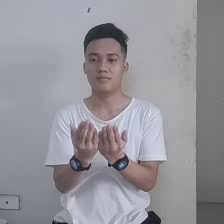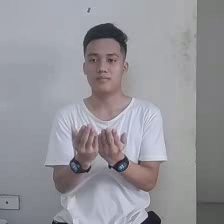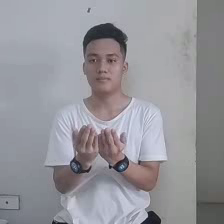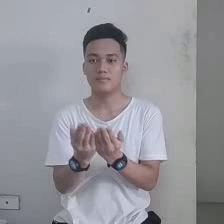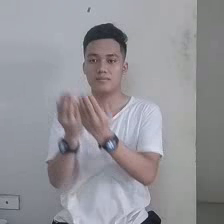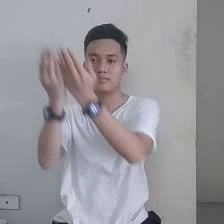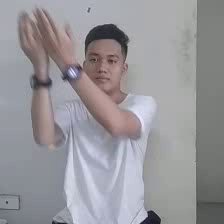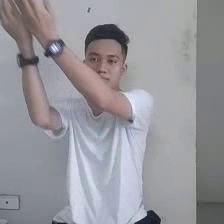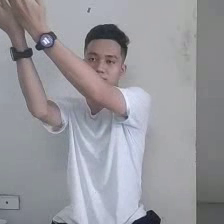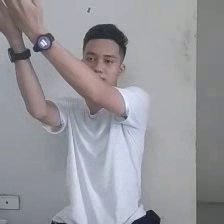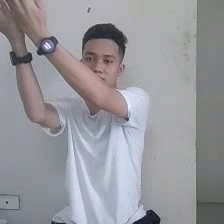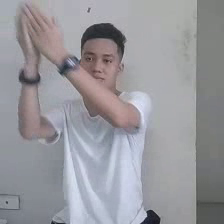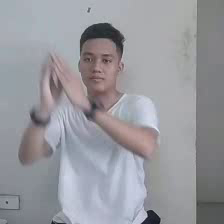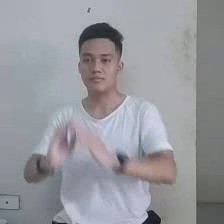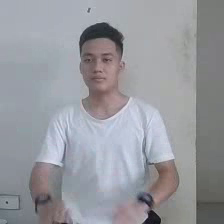Biếu tặng